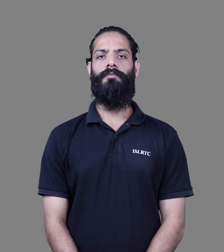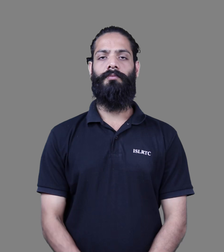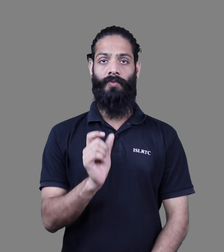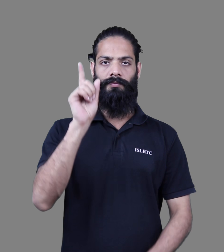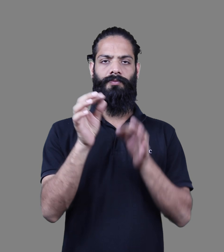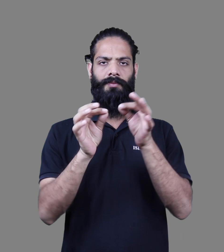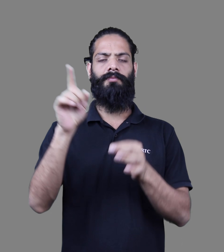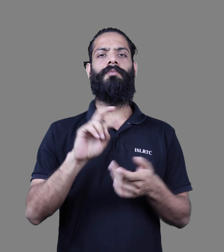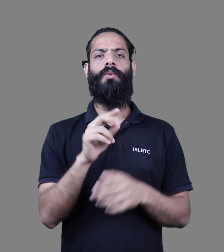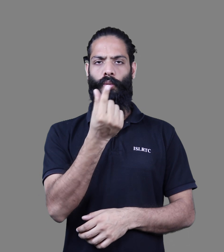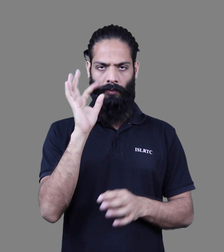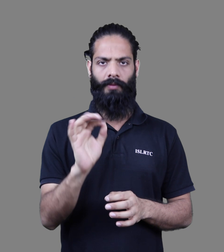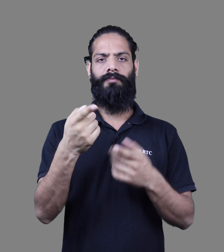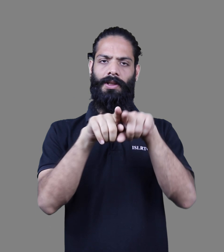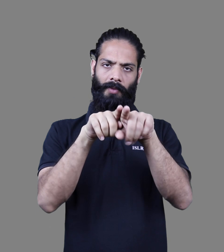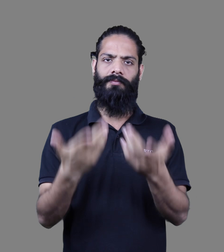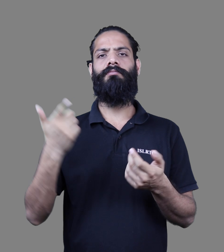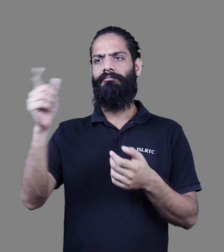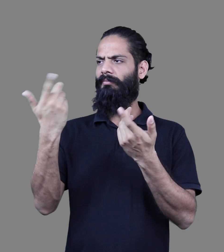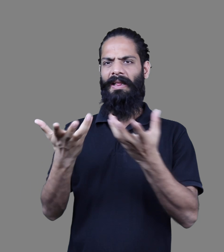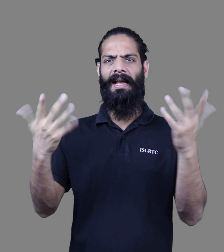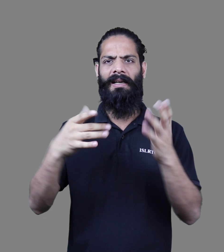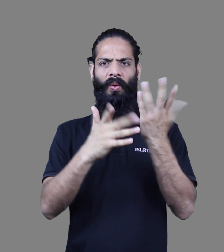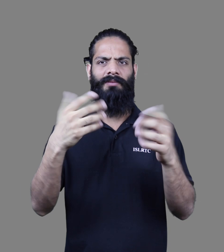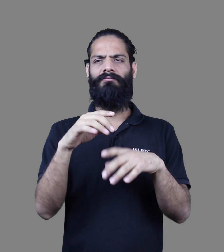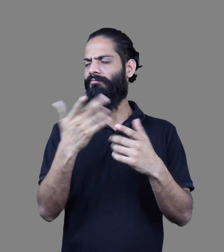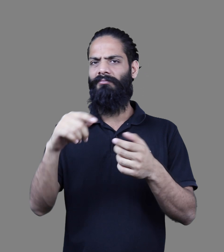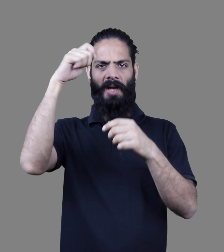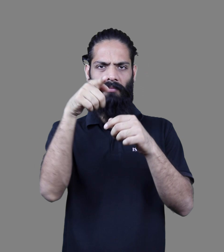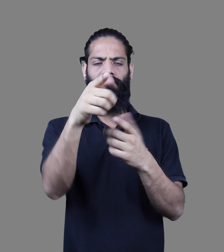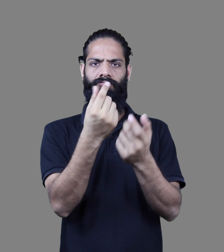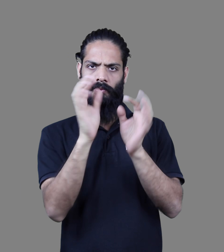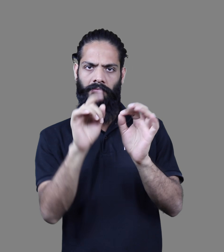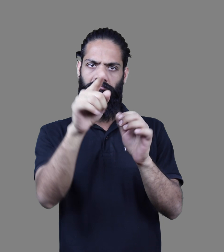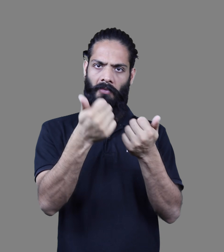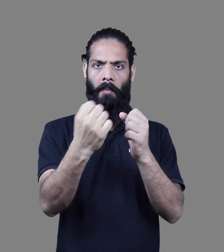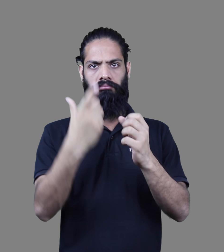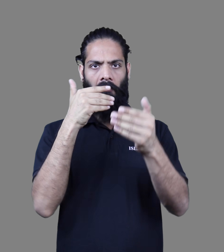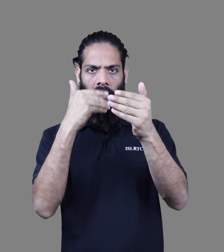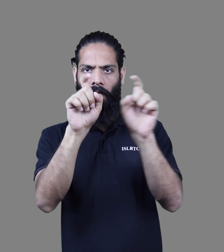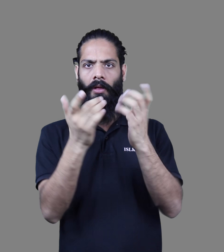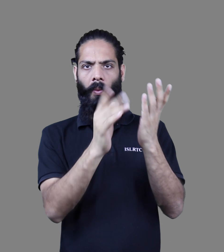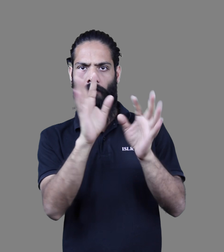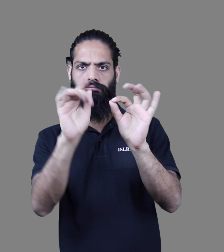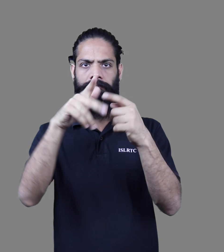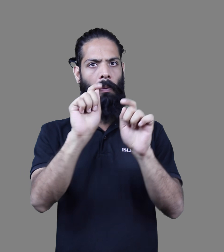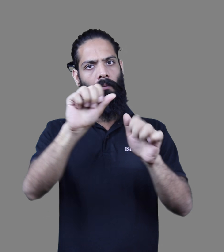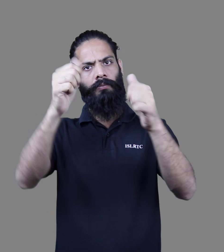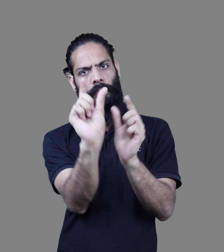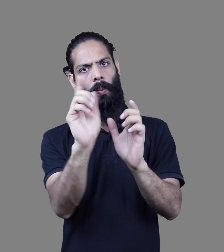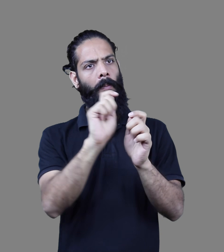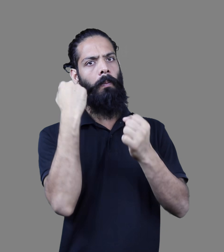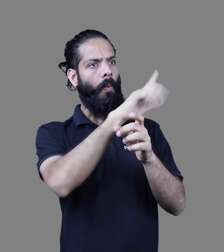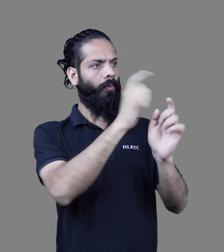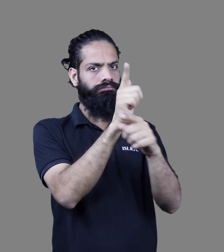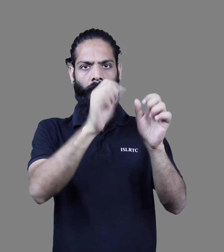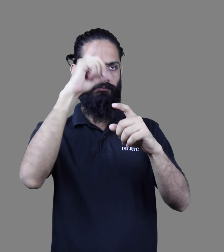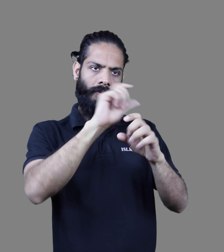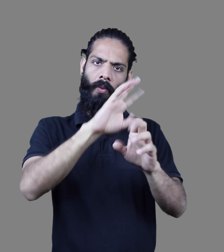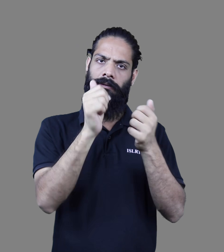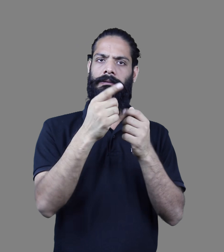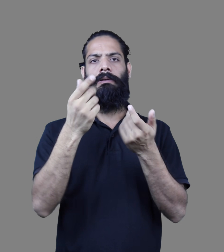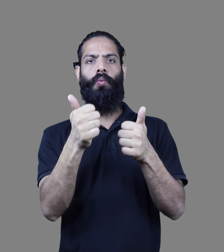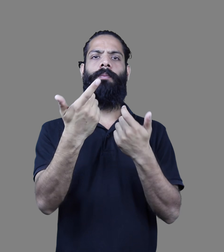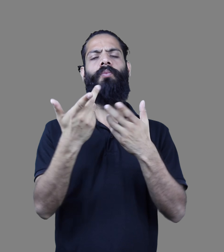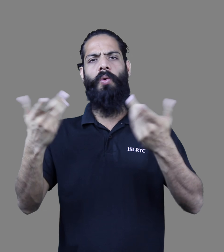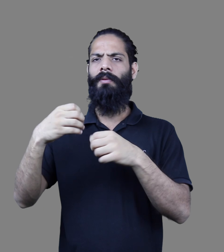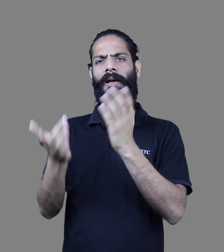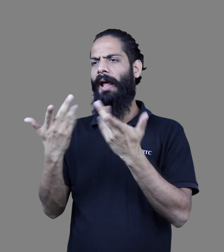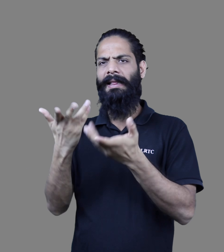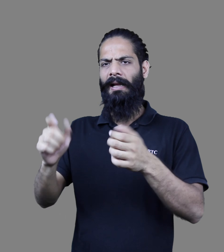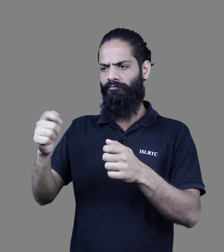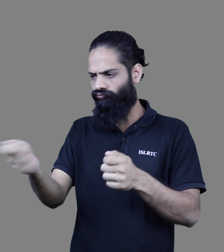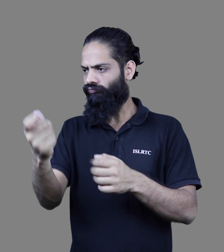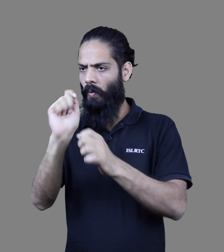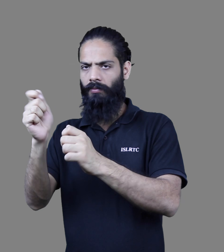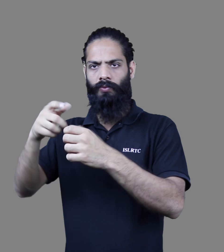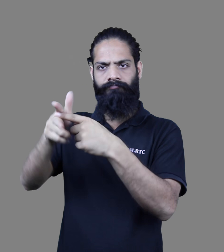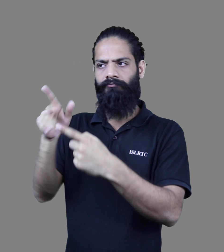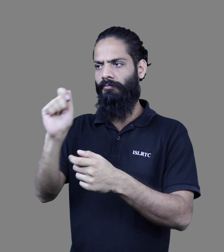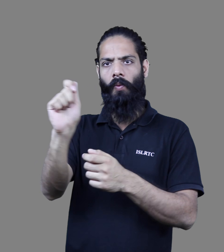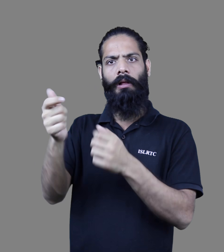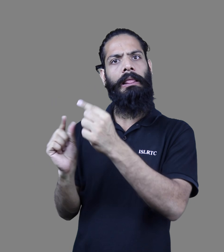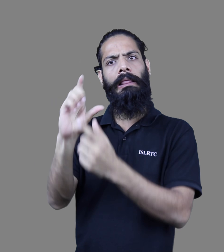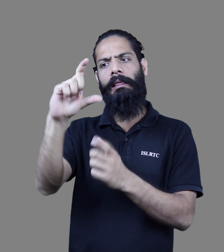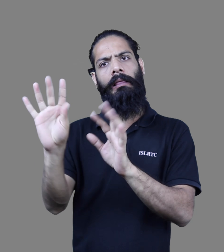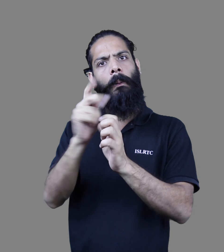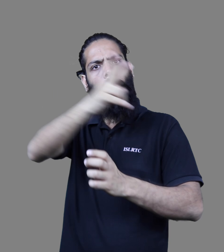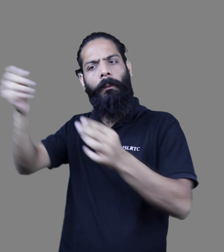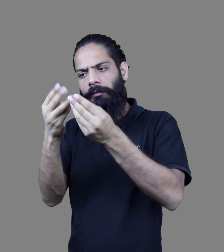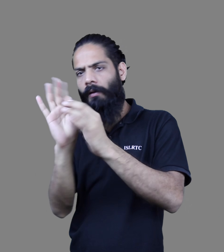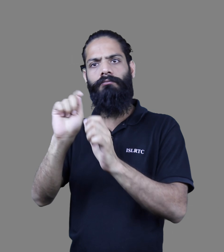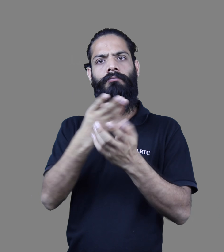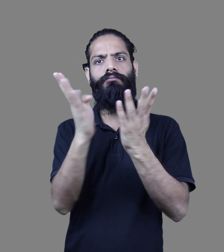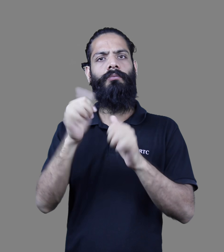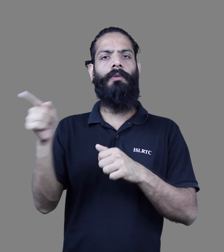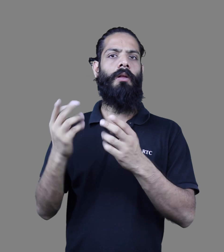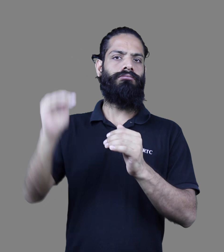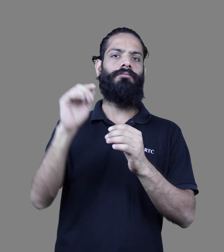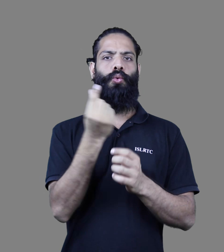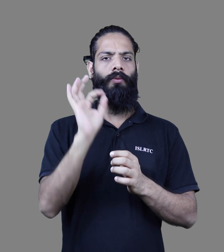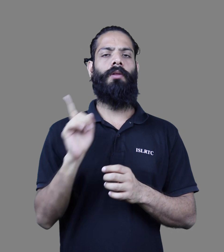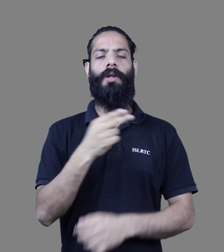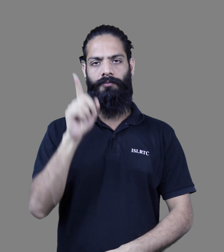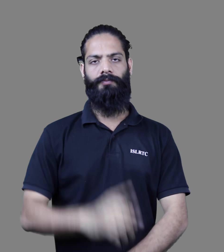Efficiency